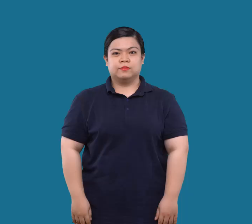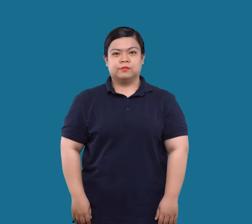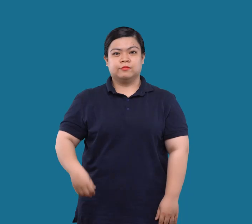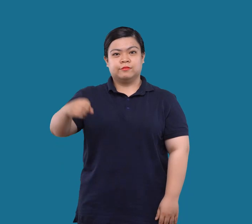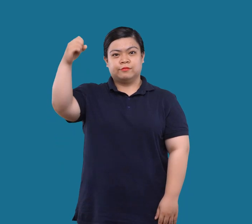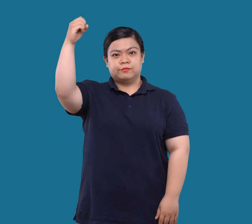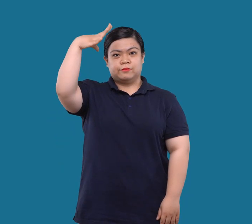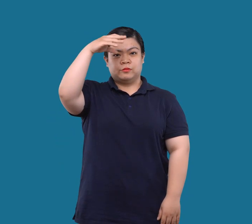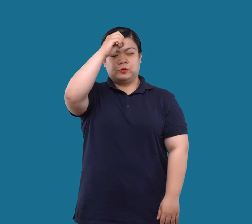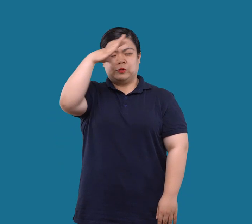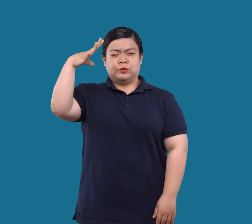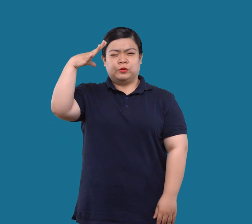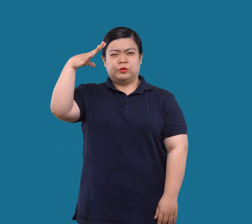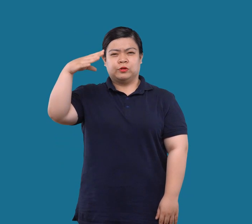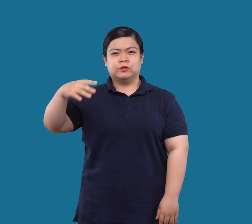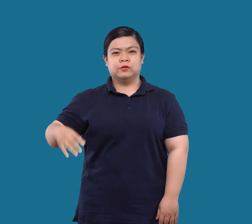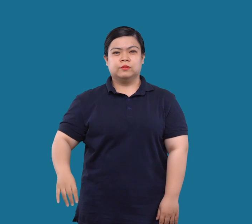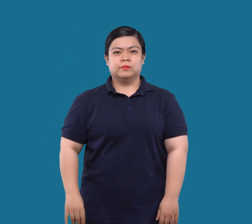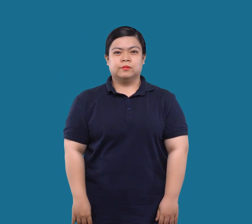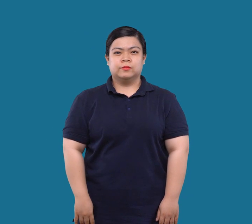đèn điện